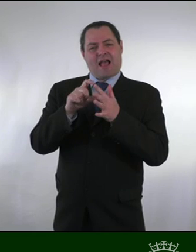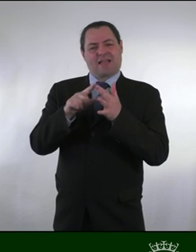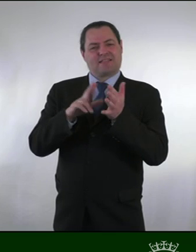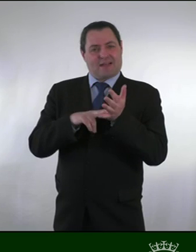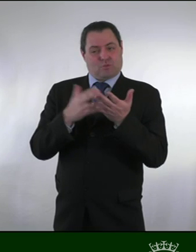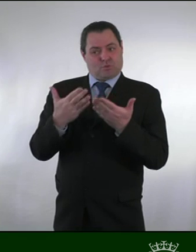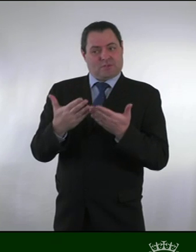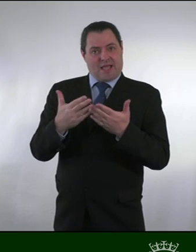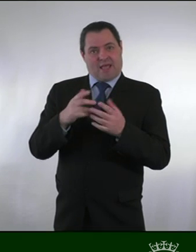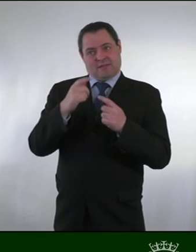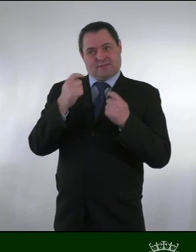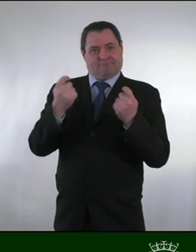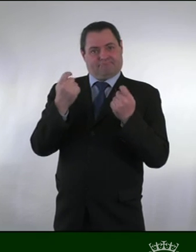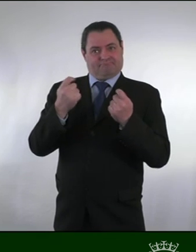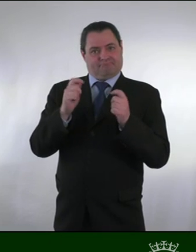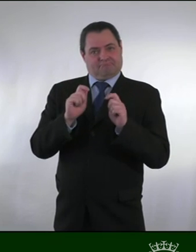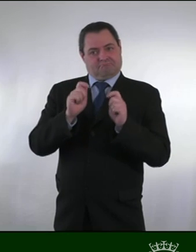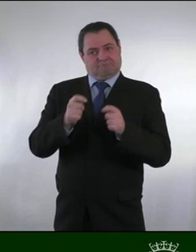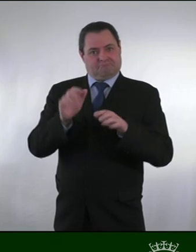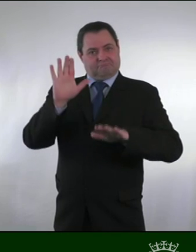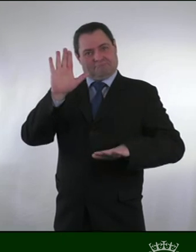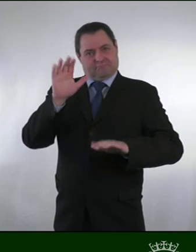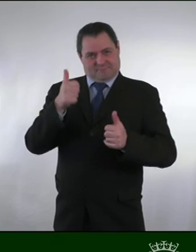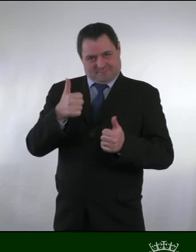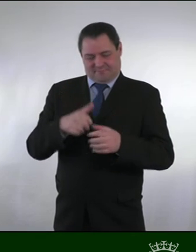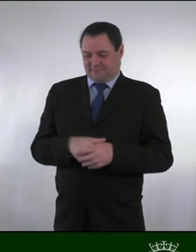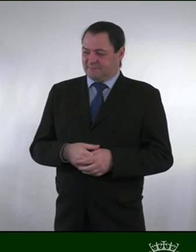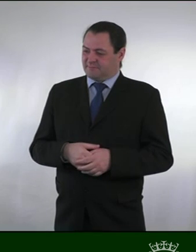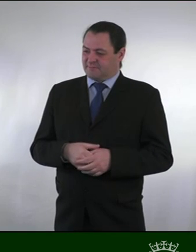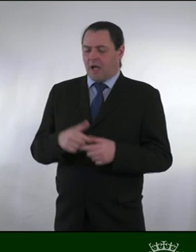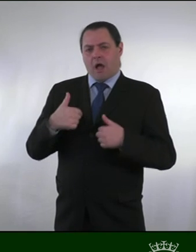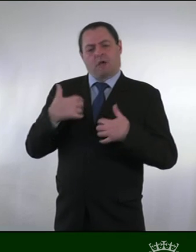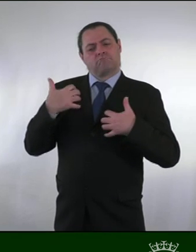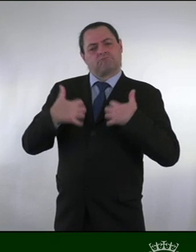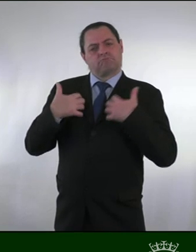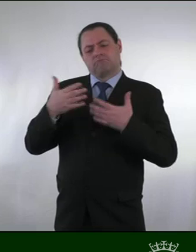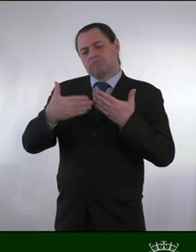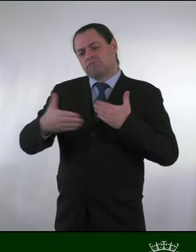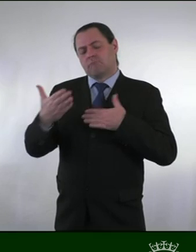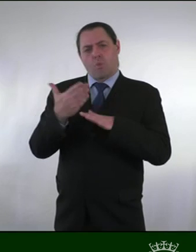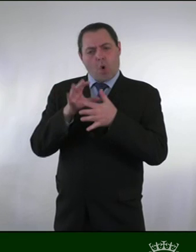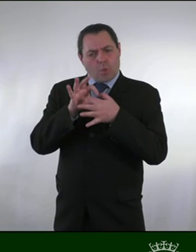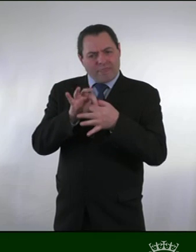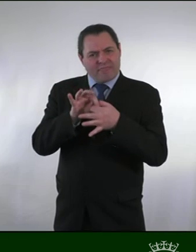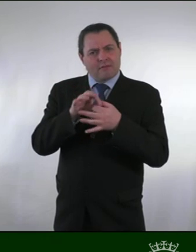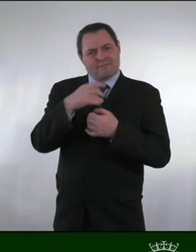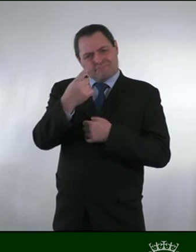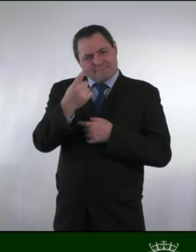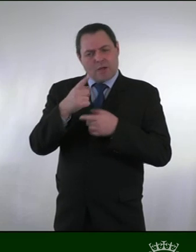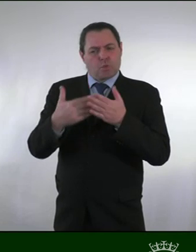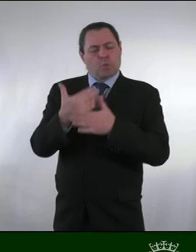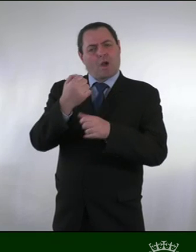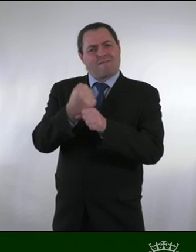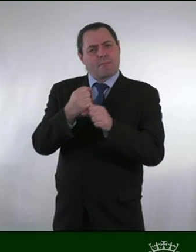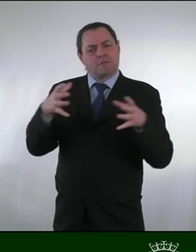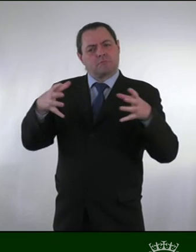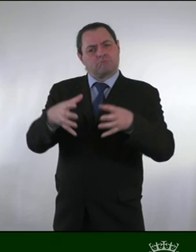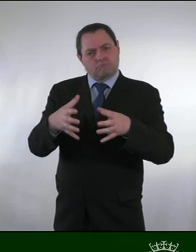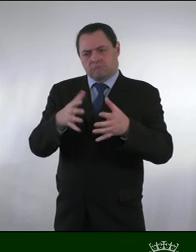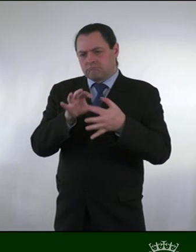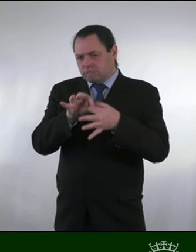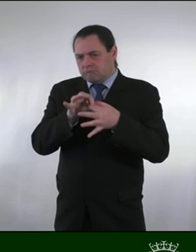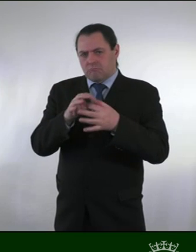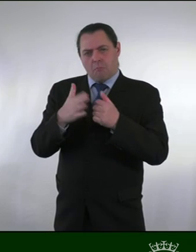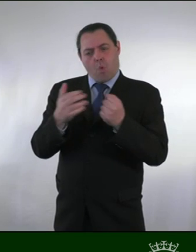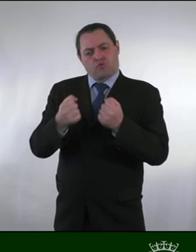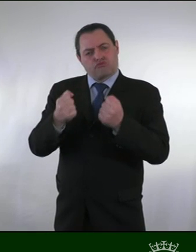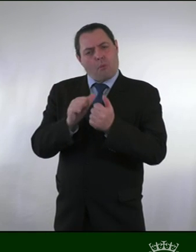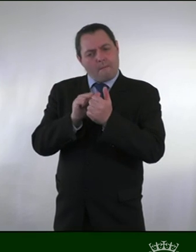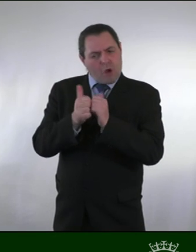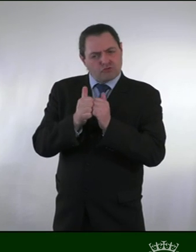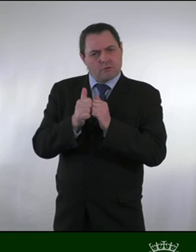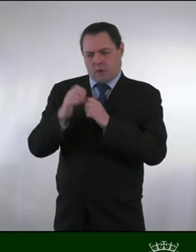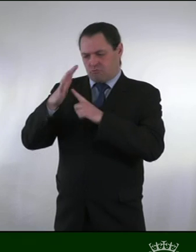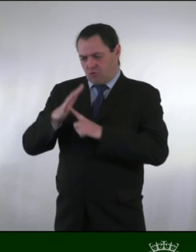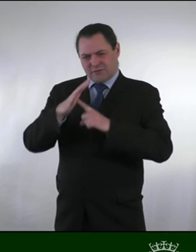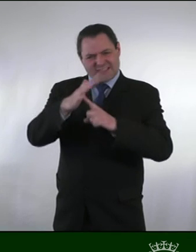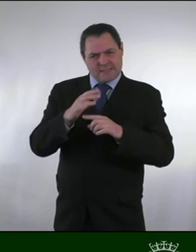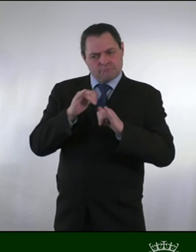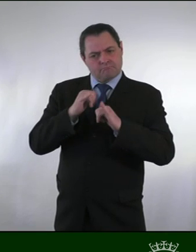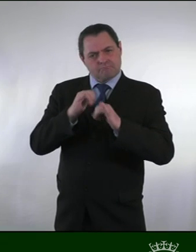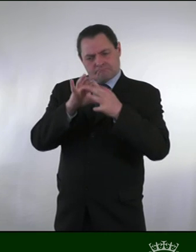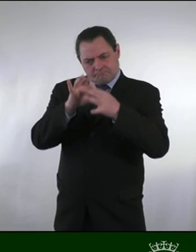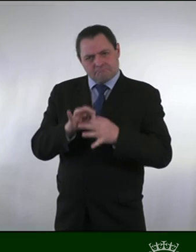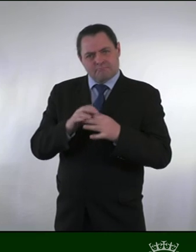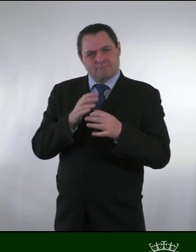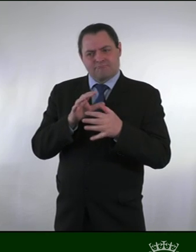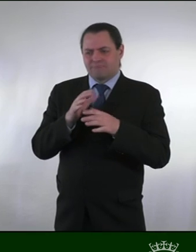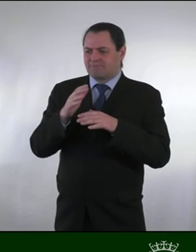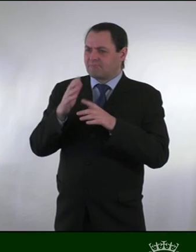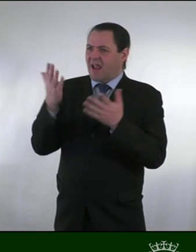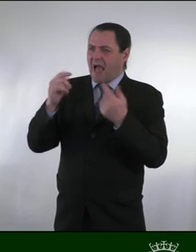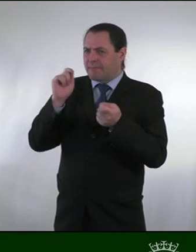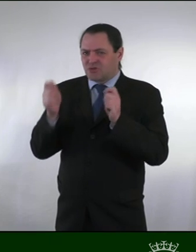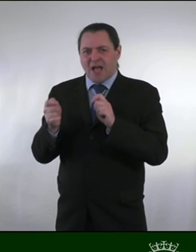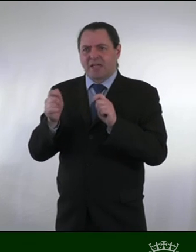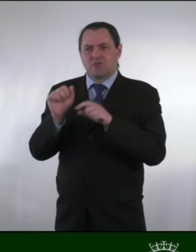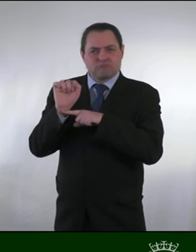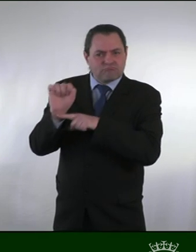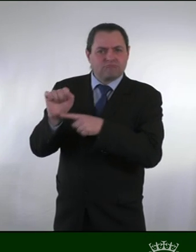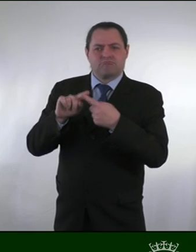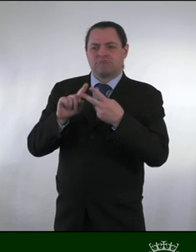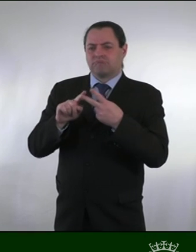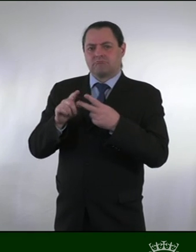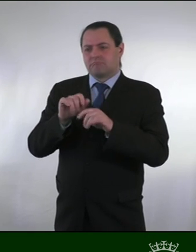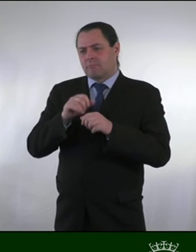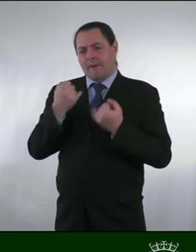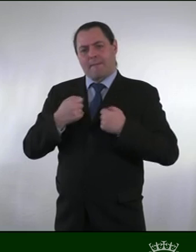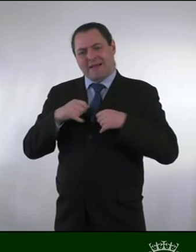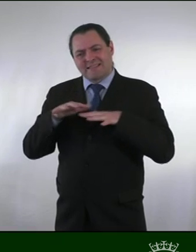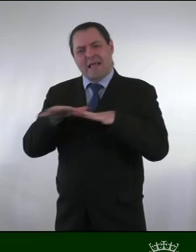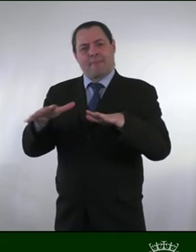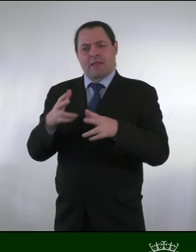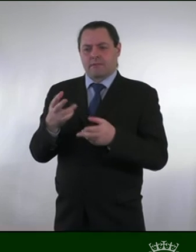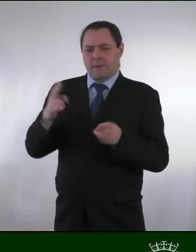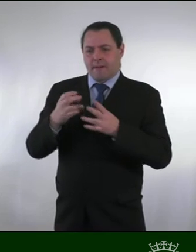I said when I spoke with him on his election as President that I looked forward to working with him and his new Administration, strengthening the partnership between our countries, and working on our shared priorities for tackling climate change, building back better from the pandemic, and strengthening our transatlantic security.